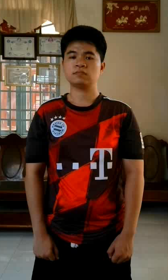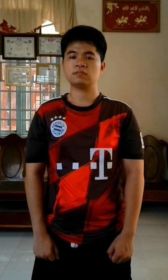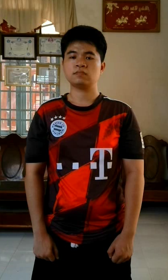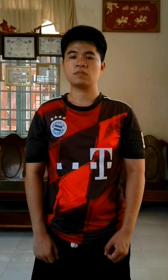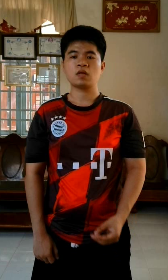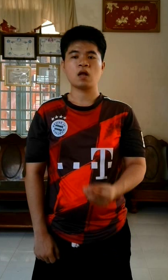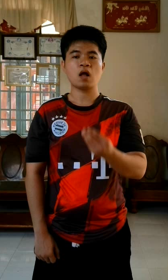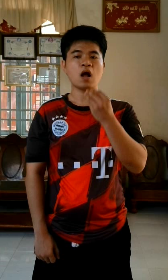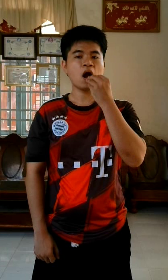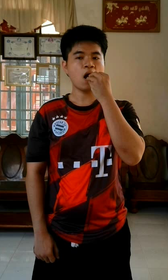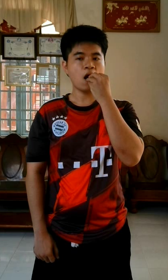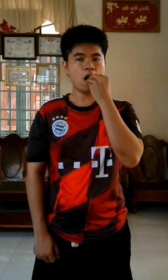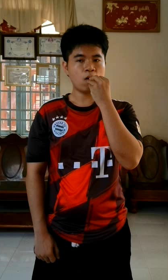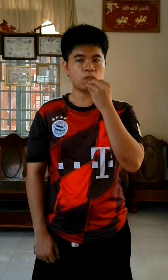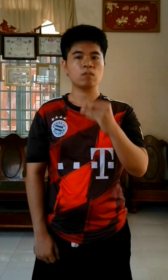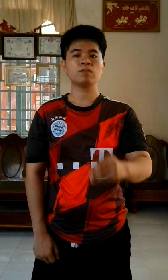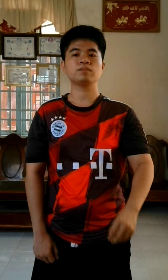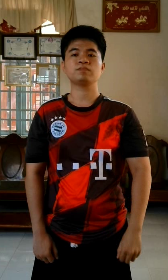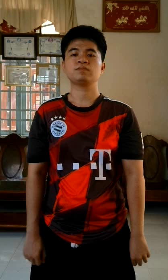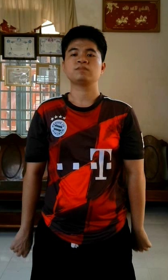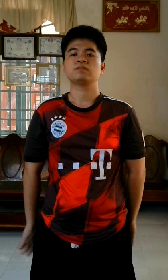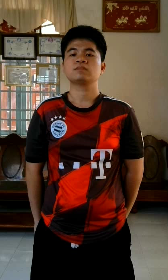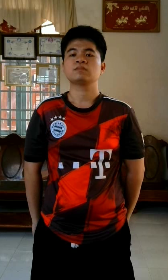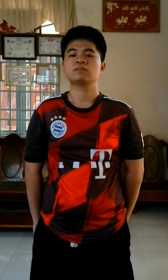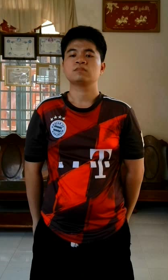an